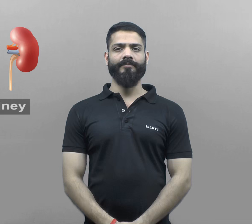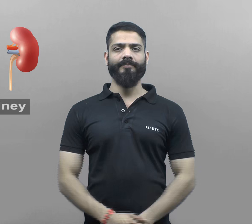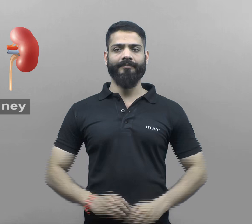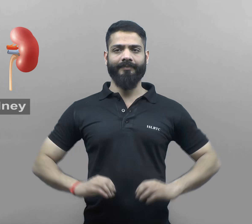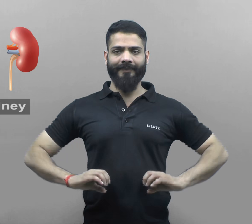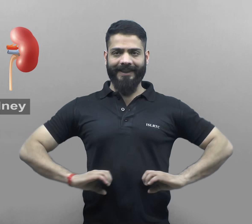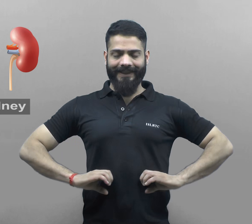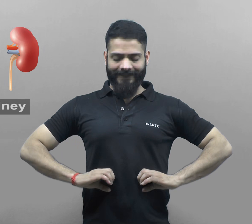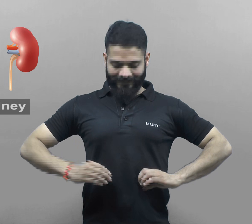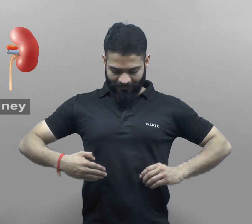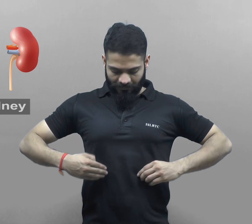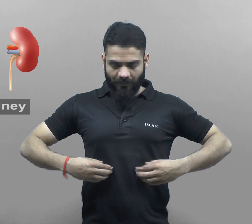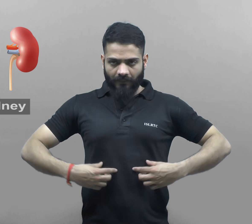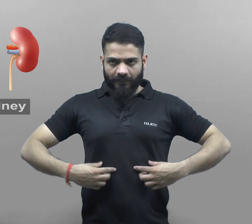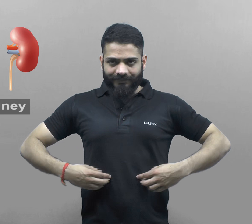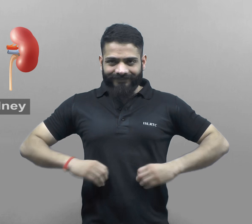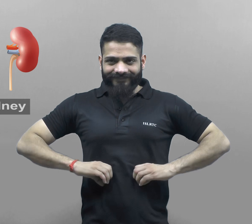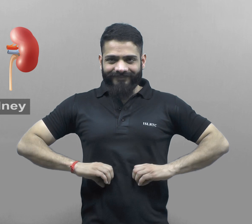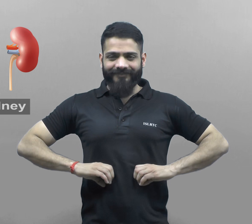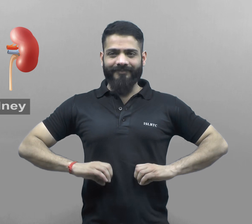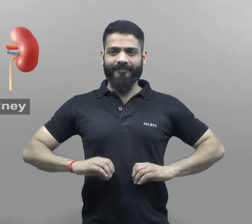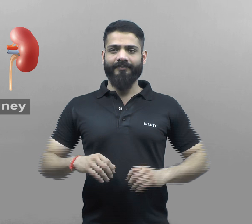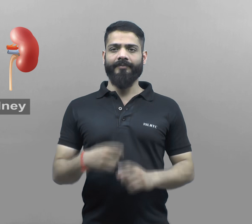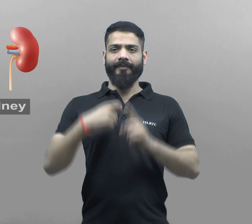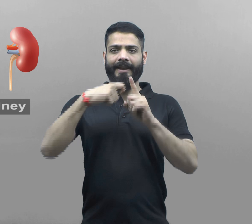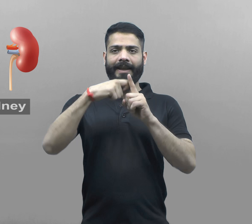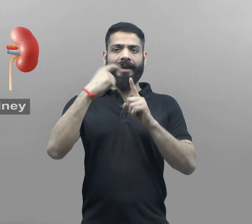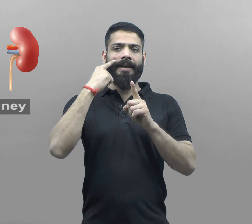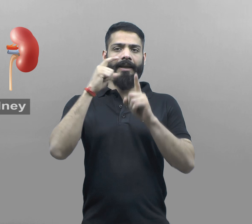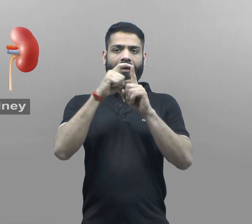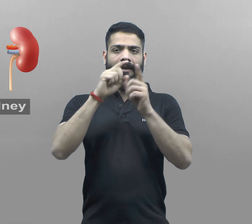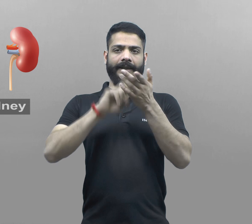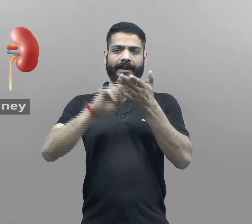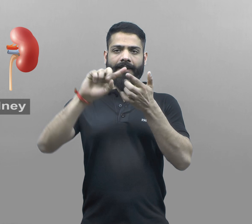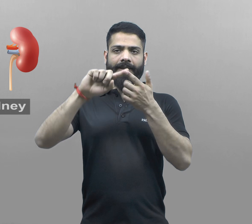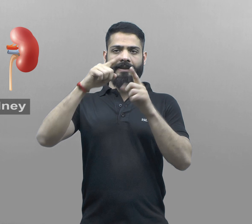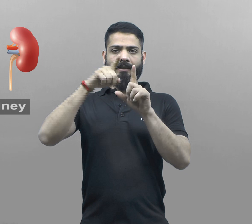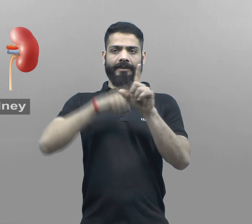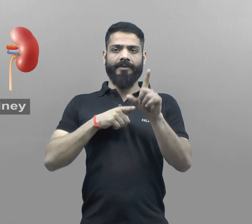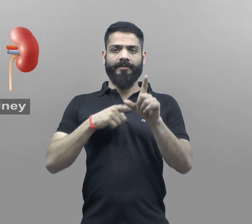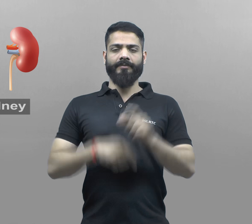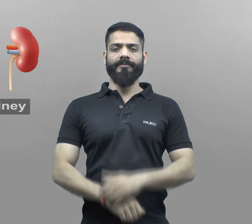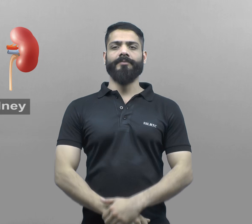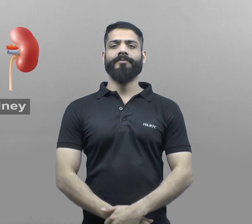Kidney